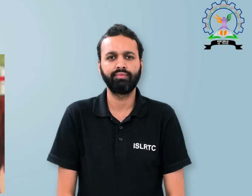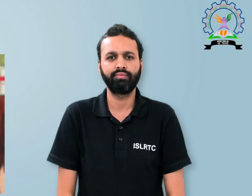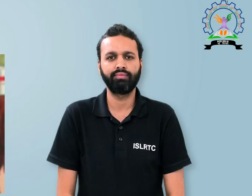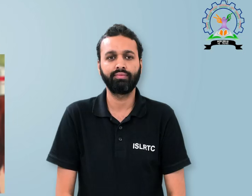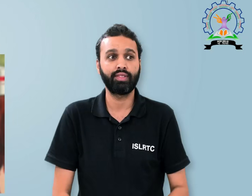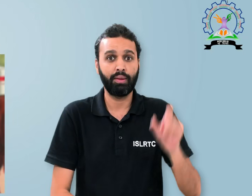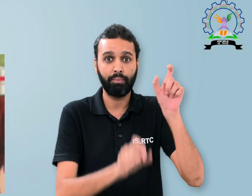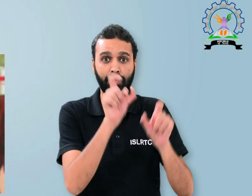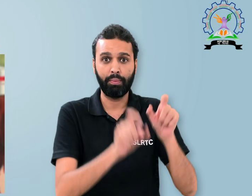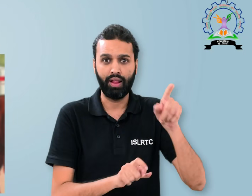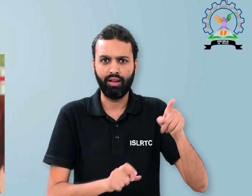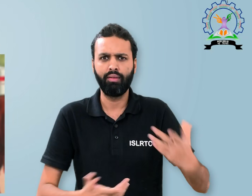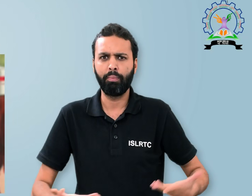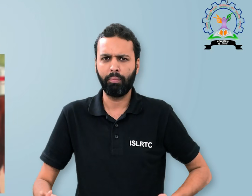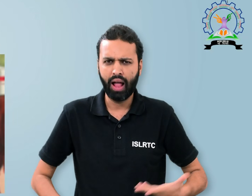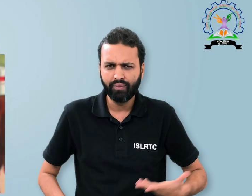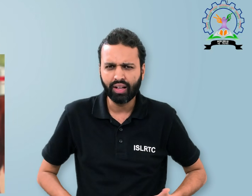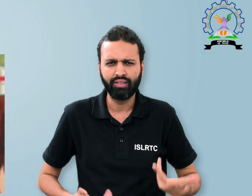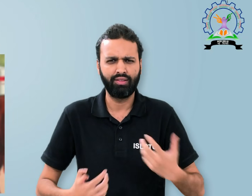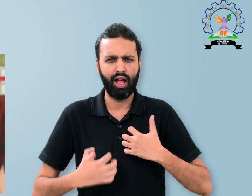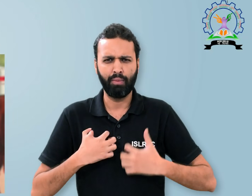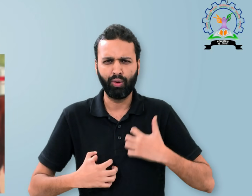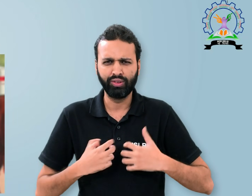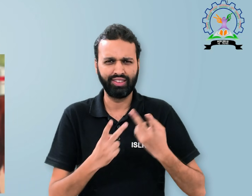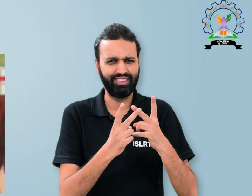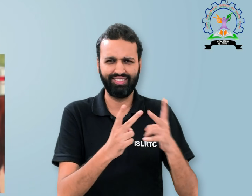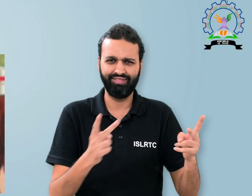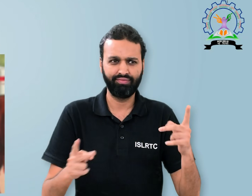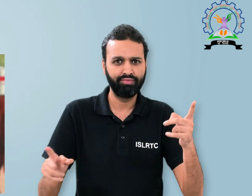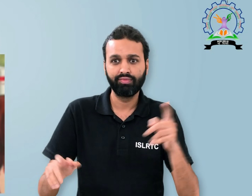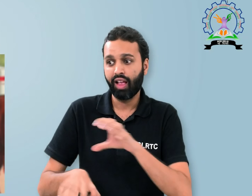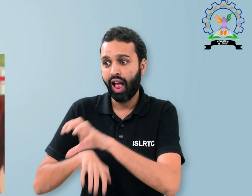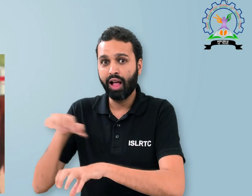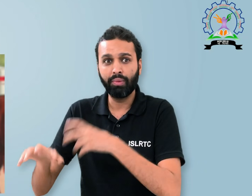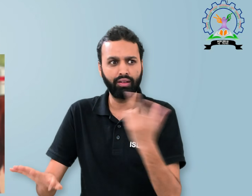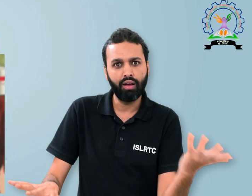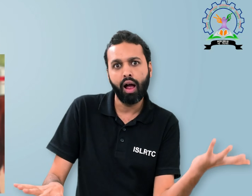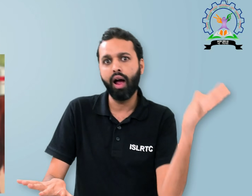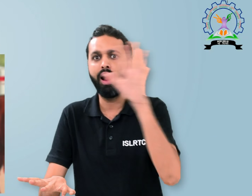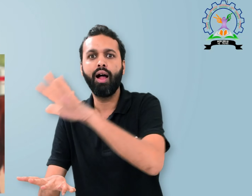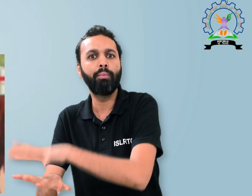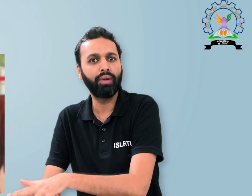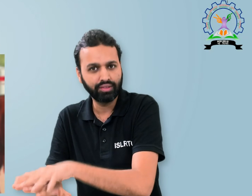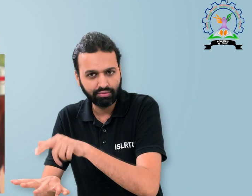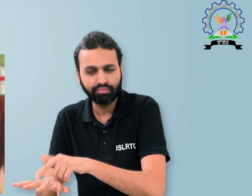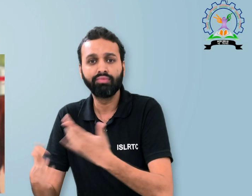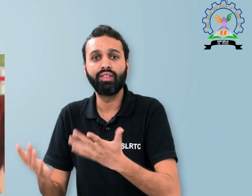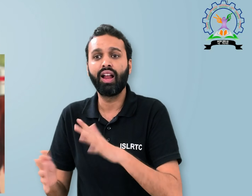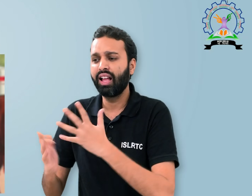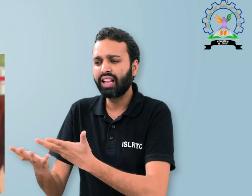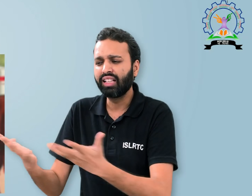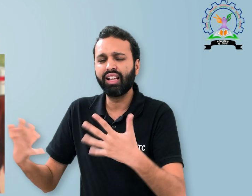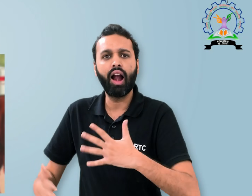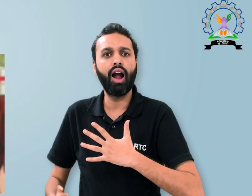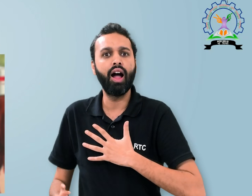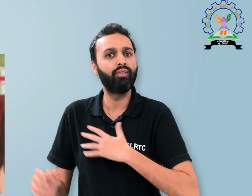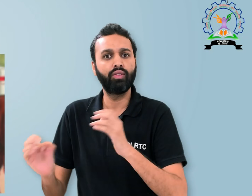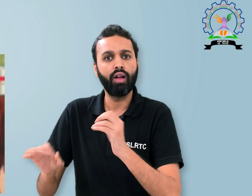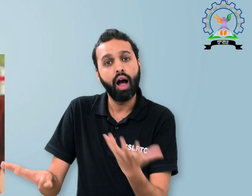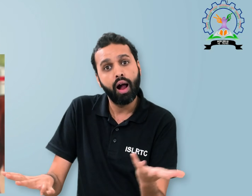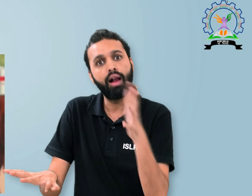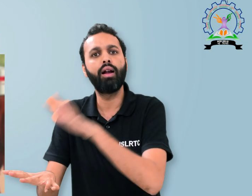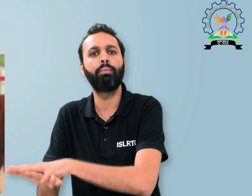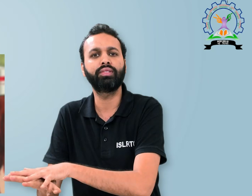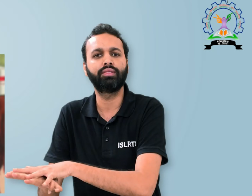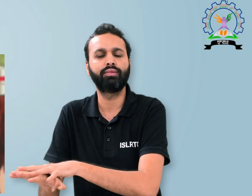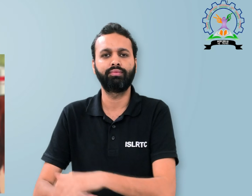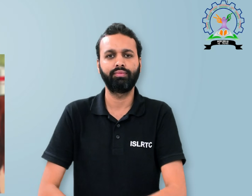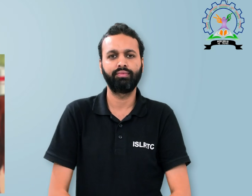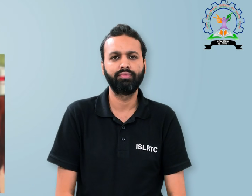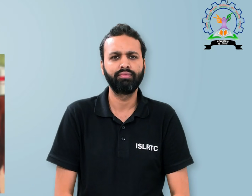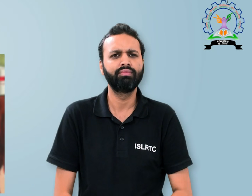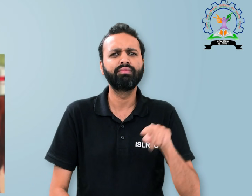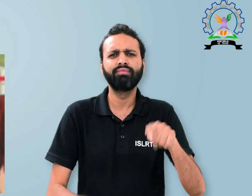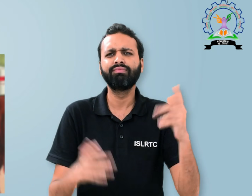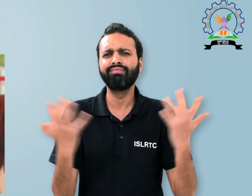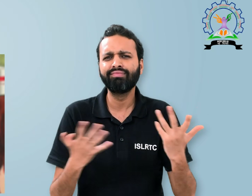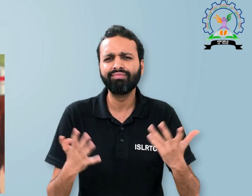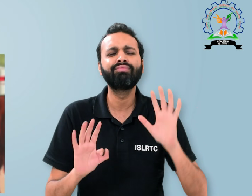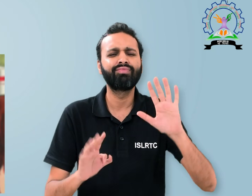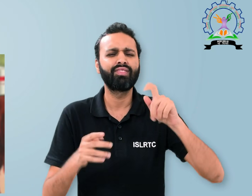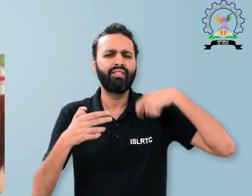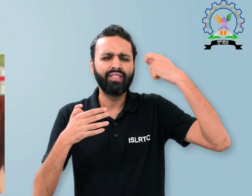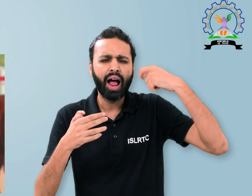Anthropomorphism